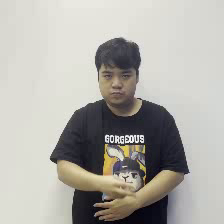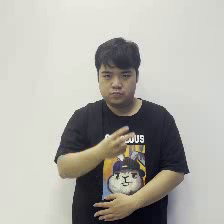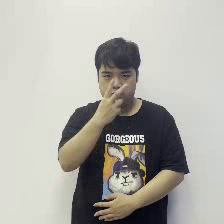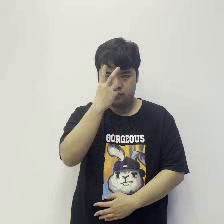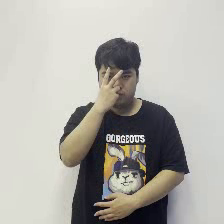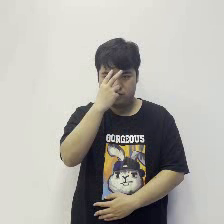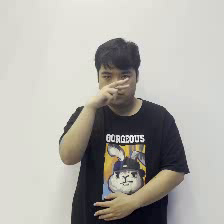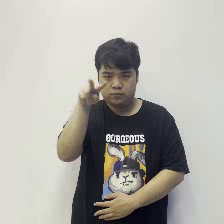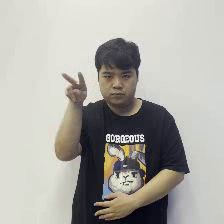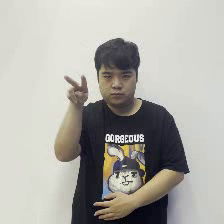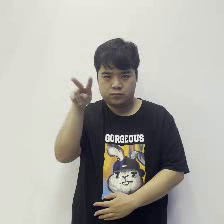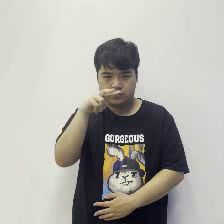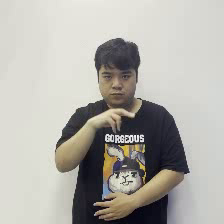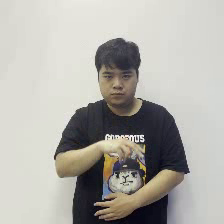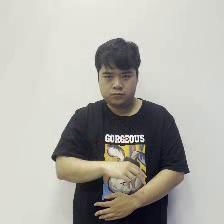Nhìn